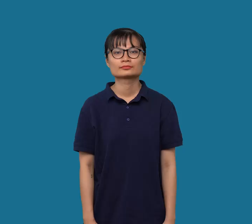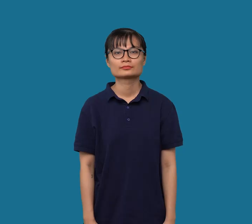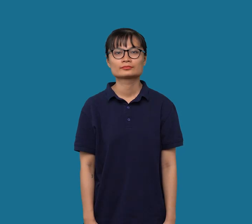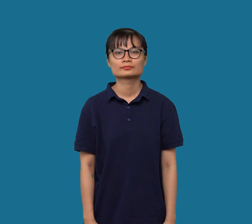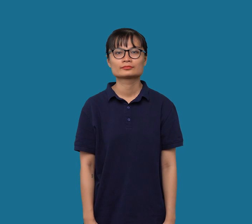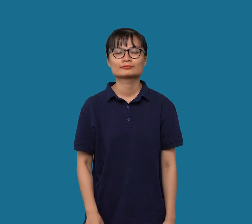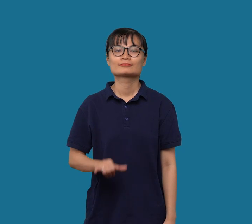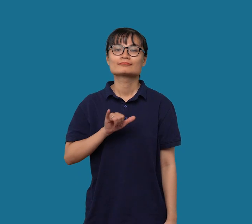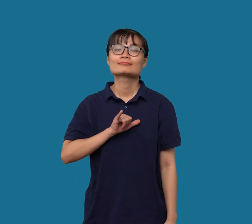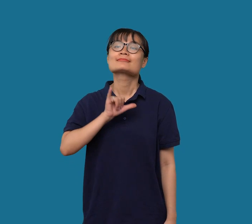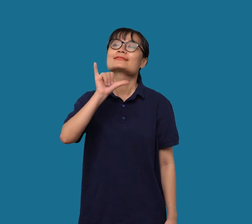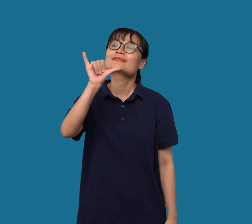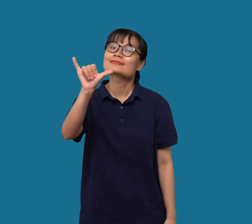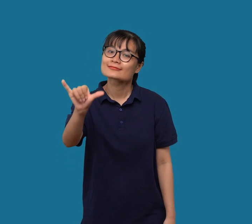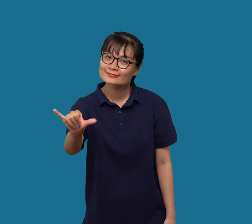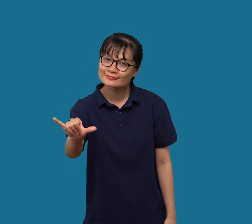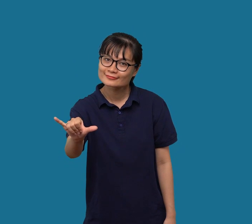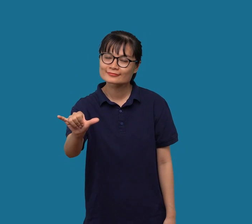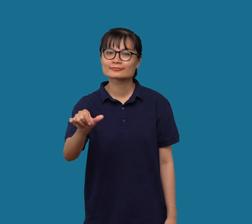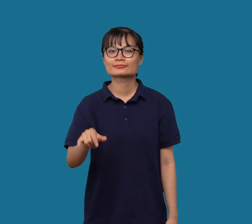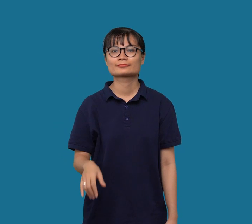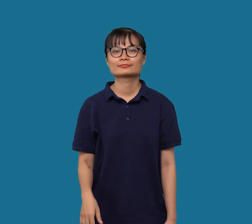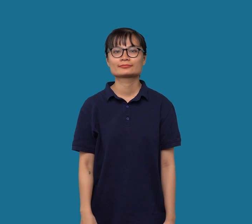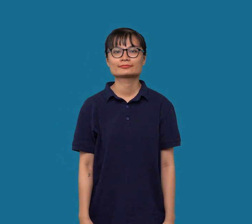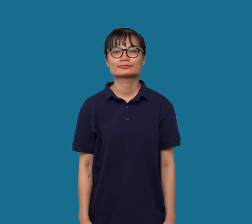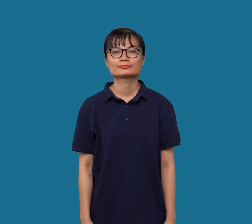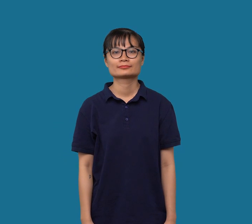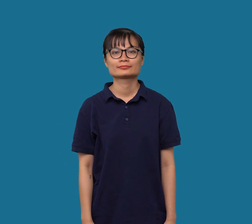tôi yêu bạn